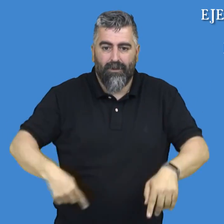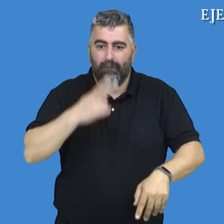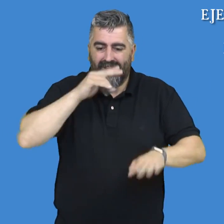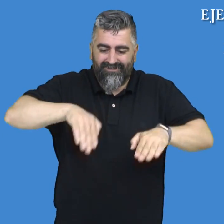pie